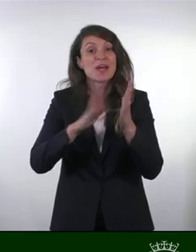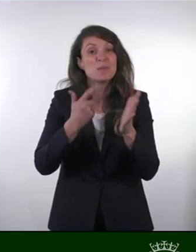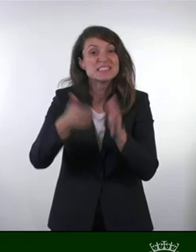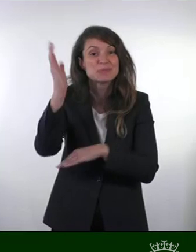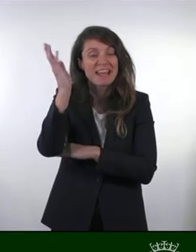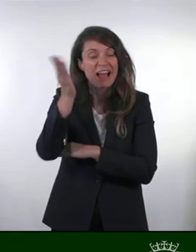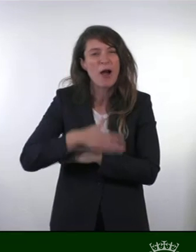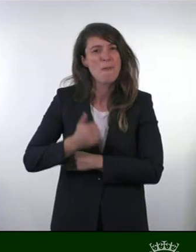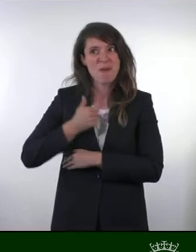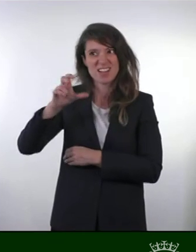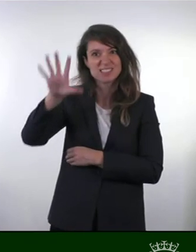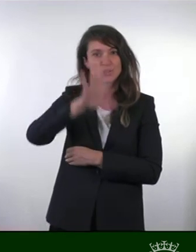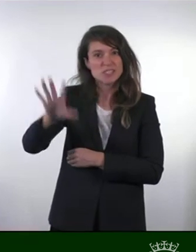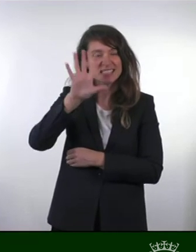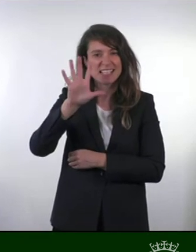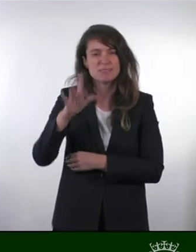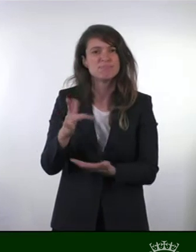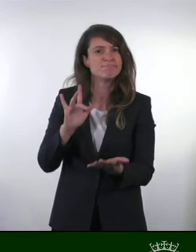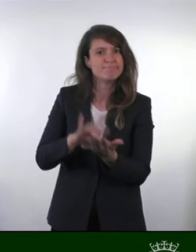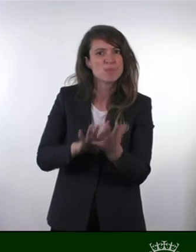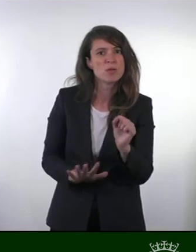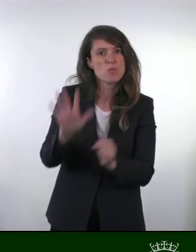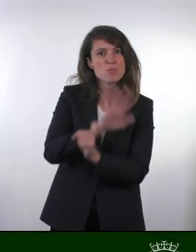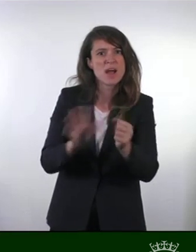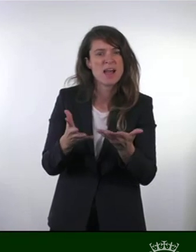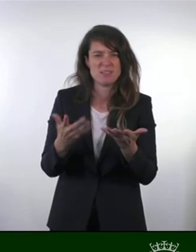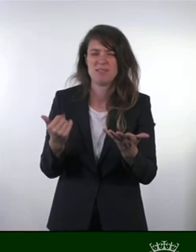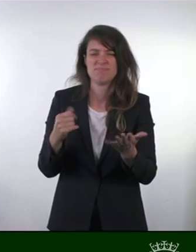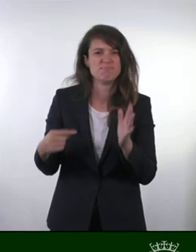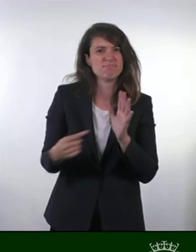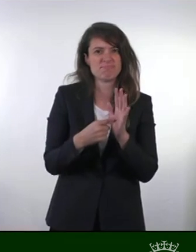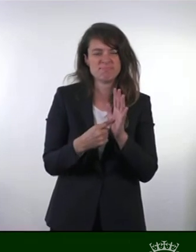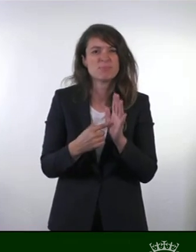My constituency sits at the heart of our great metropolis.